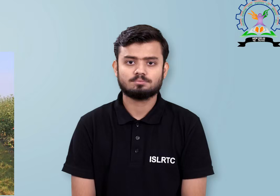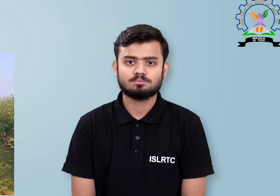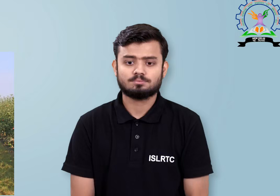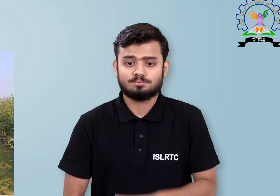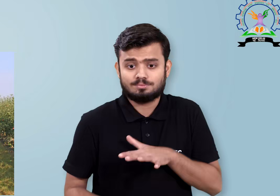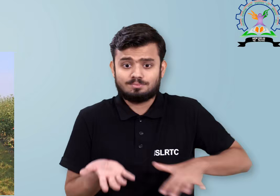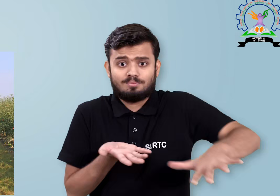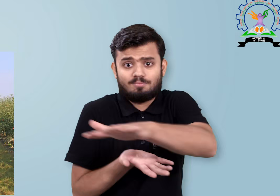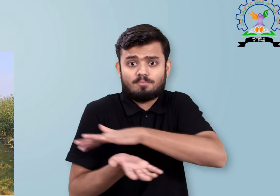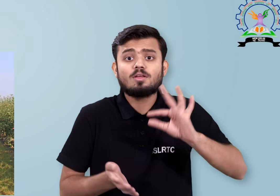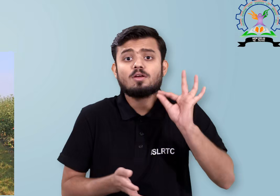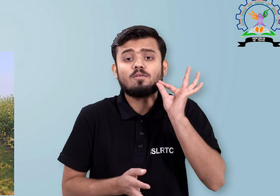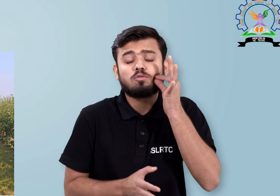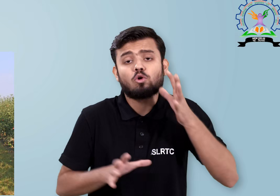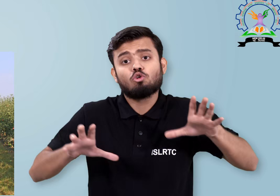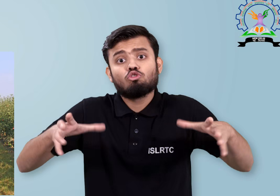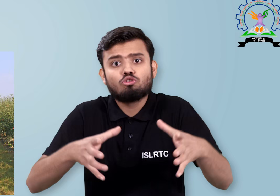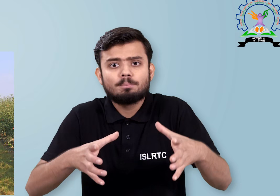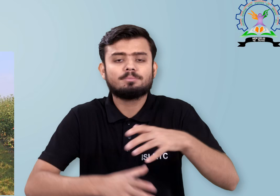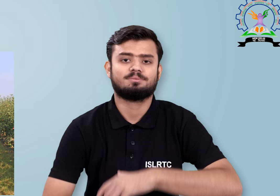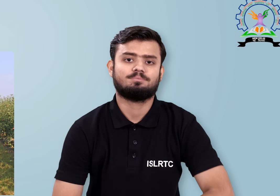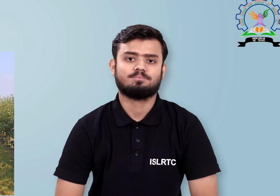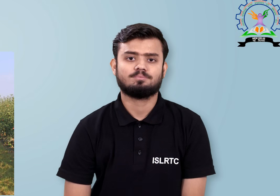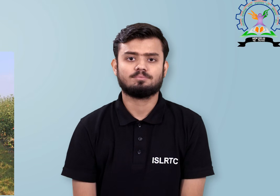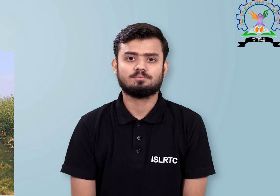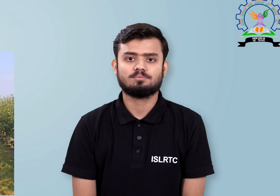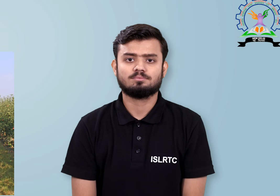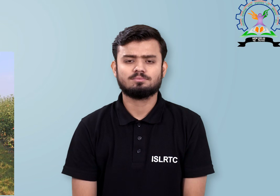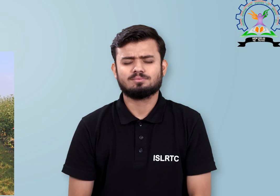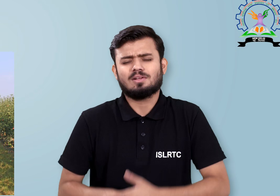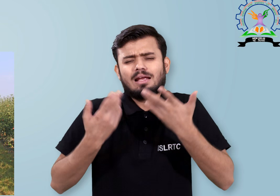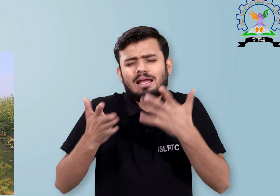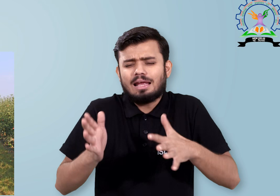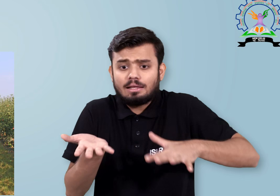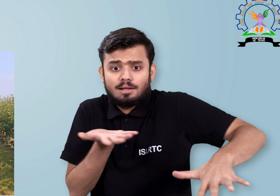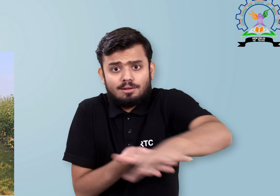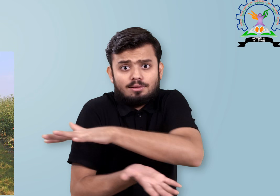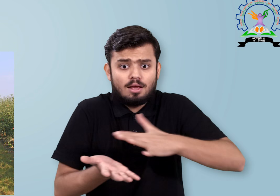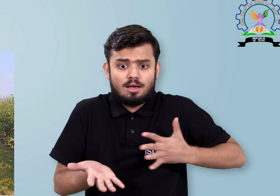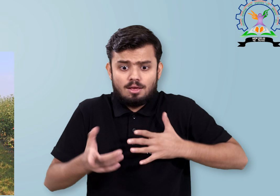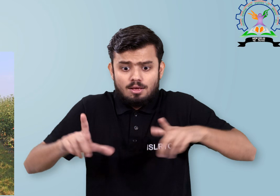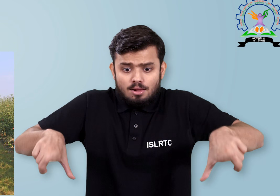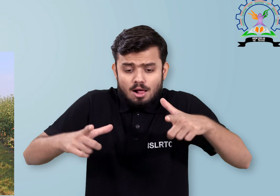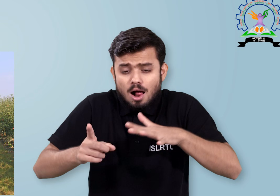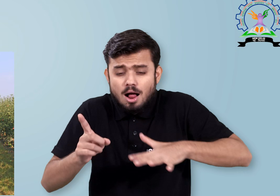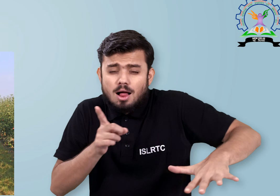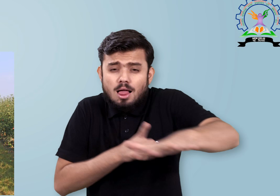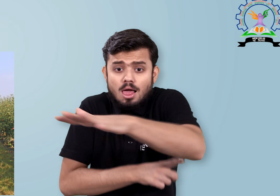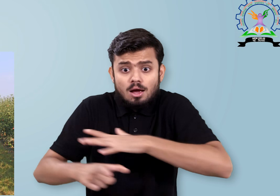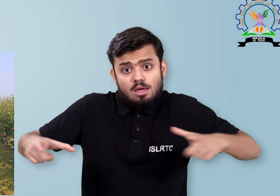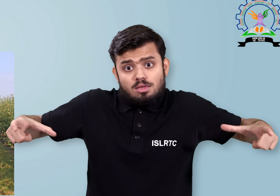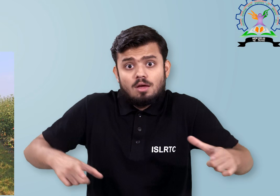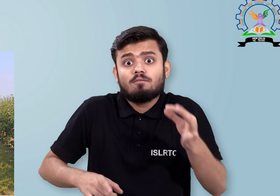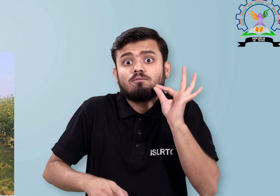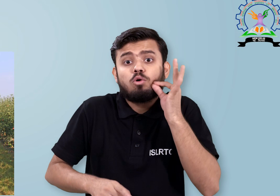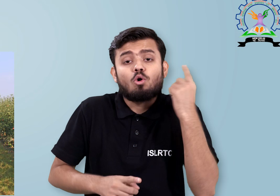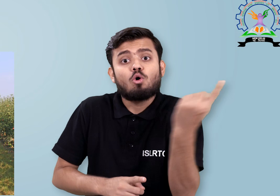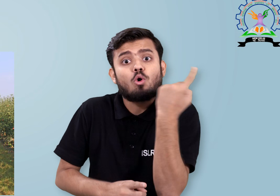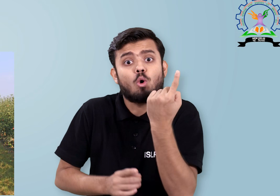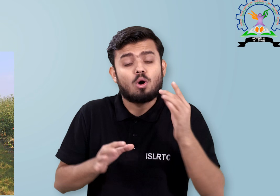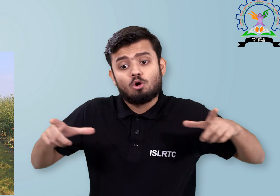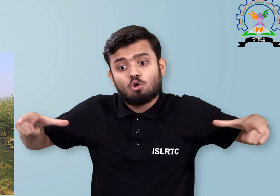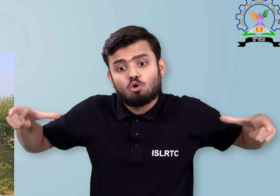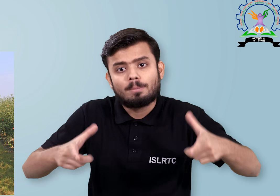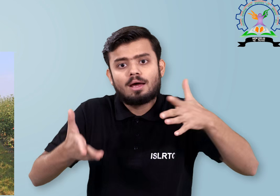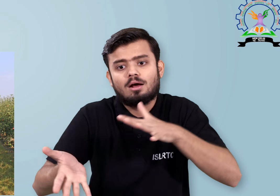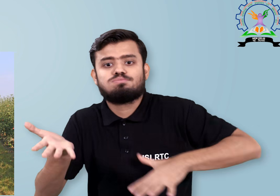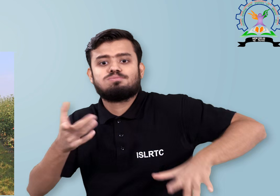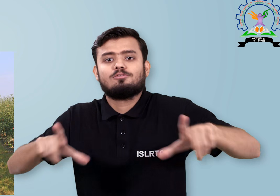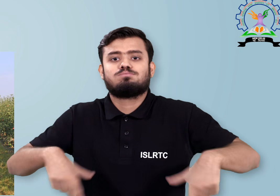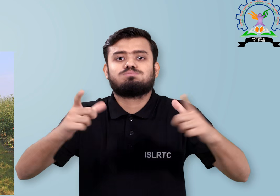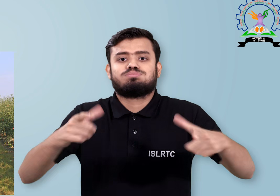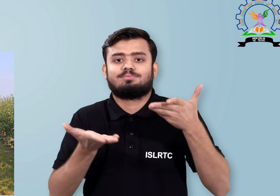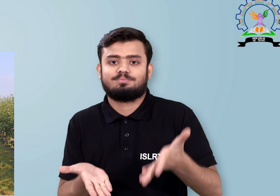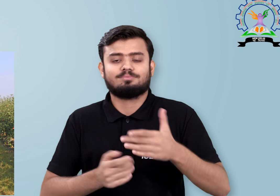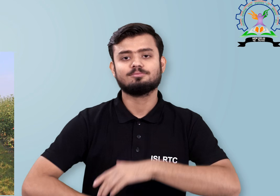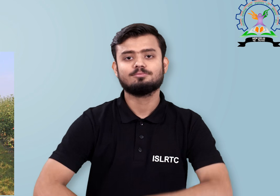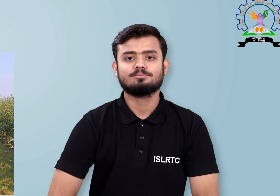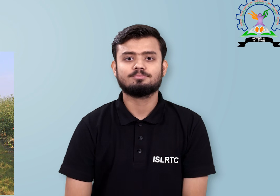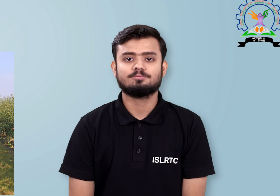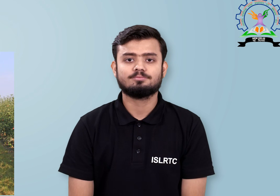Orchard An enclosed piece of land planted with fruit trees.